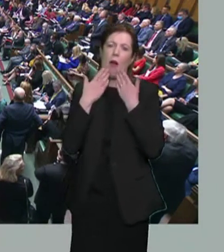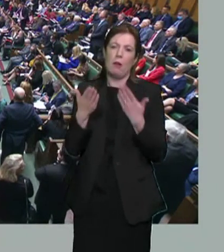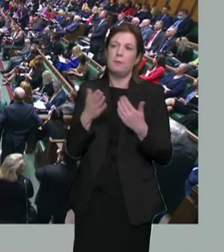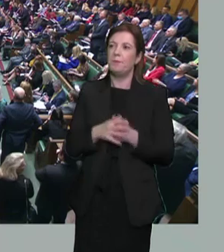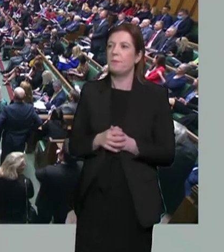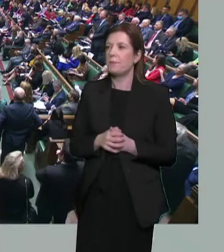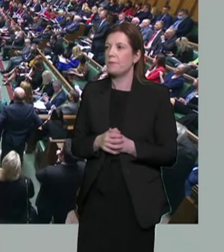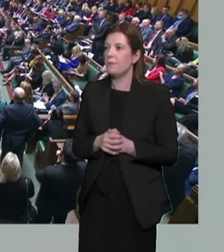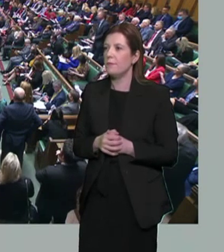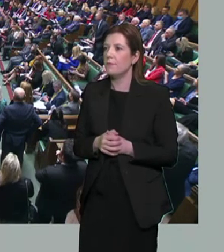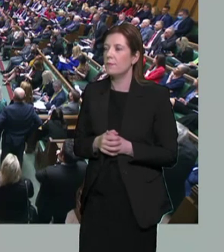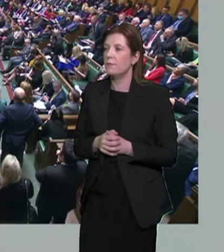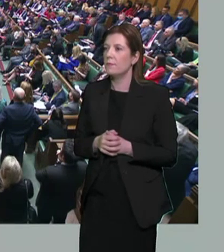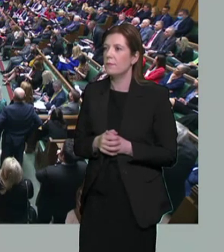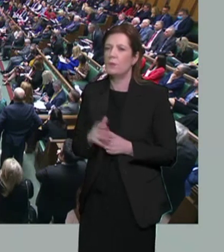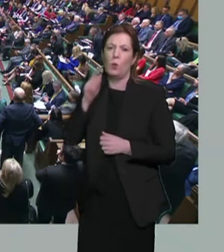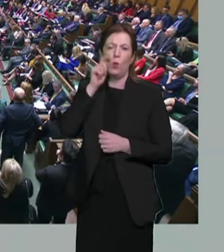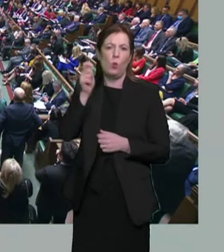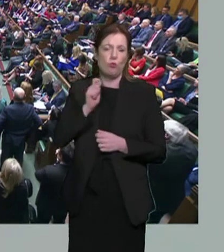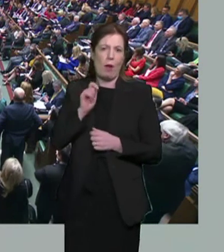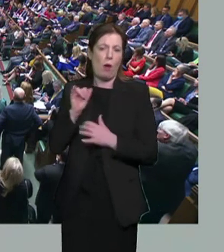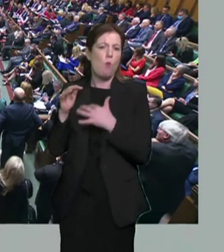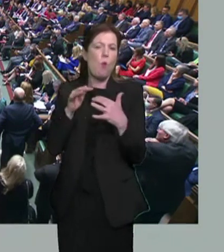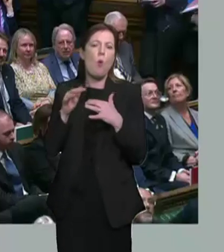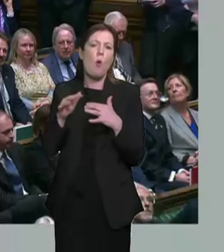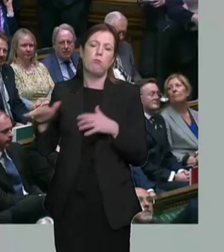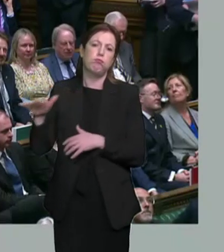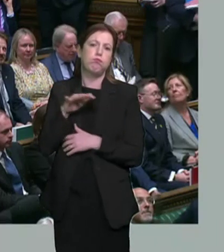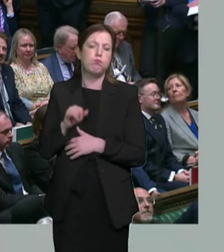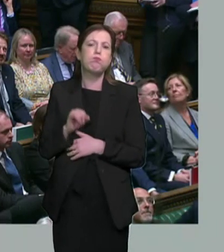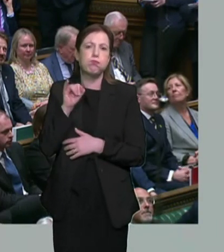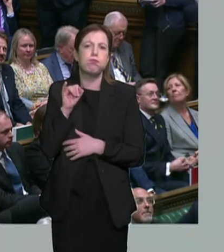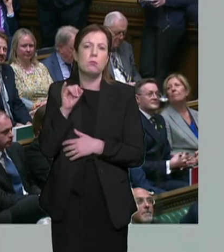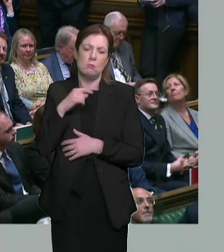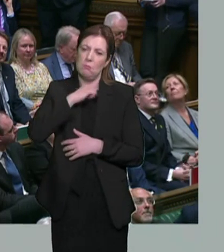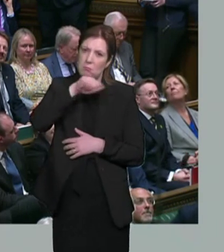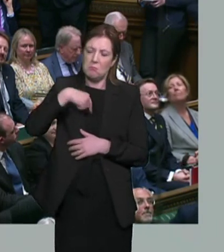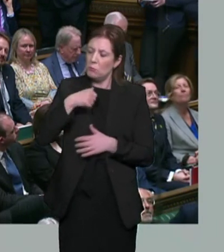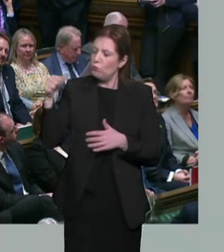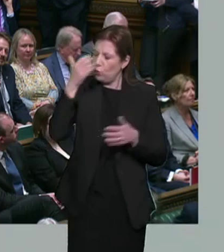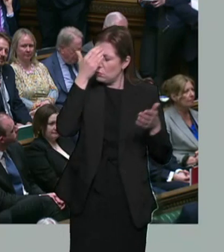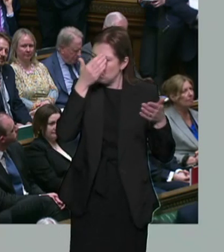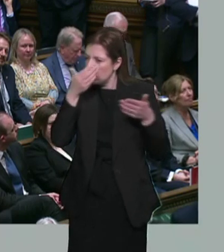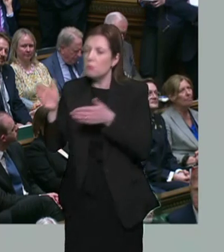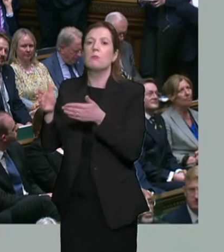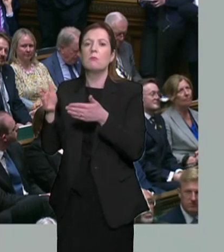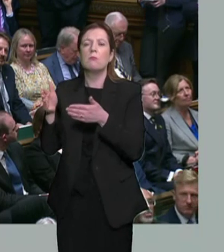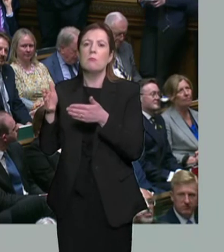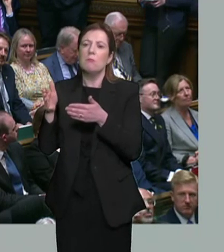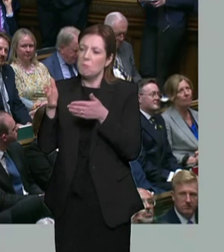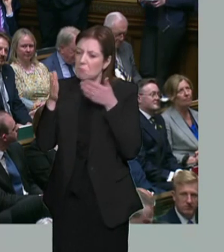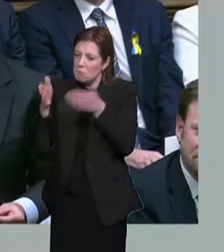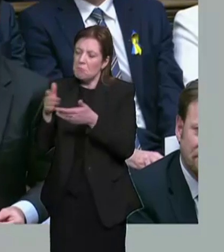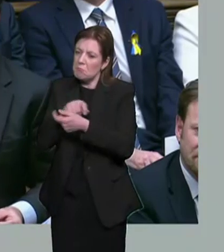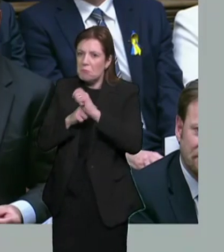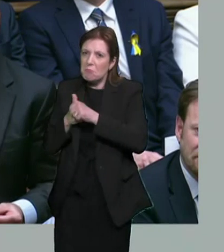The horrifying effects of events in Ukraine must be central to our focus, and we should do all possible to stand together in support.